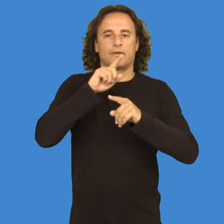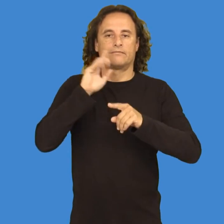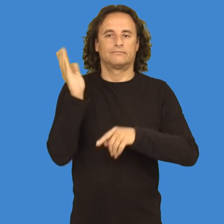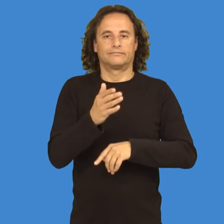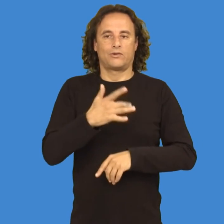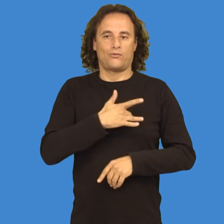afectar